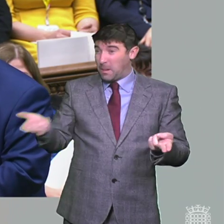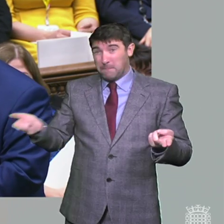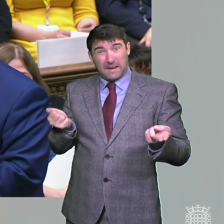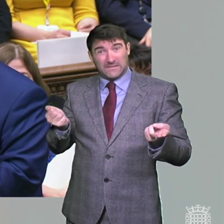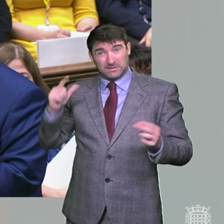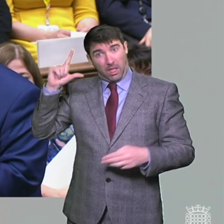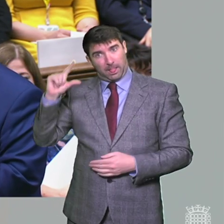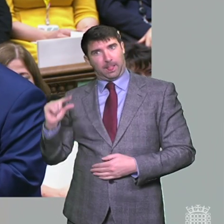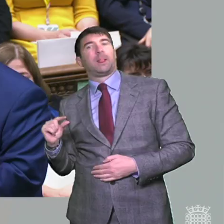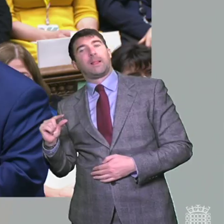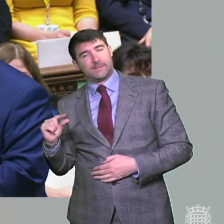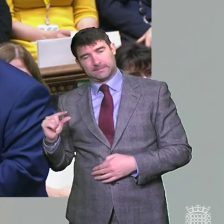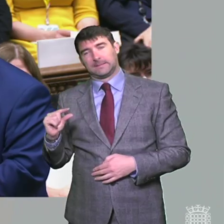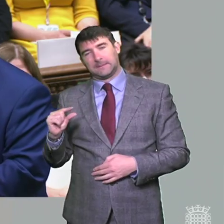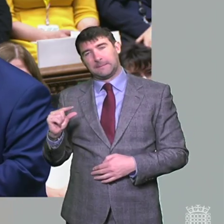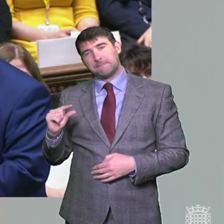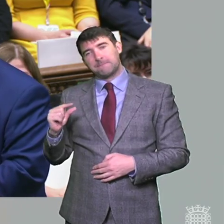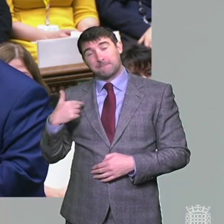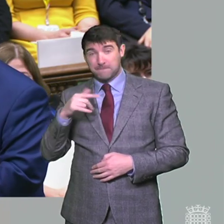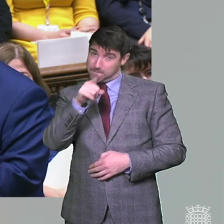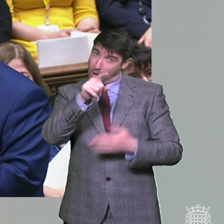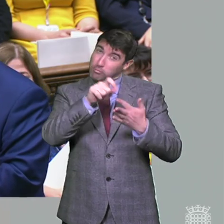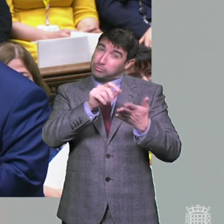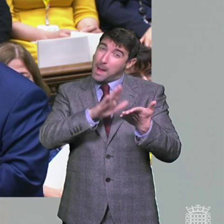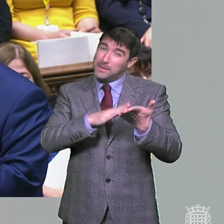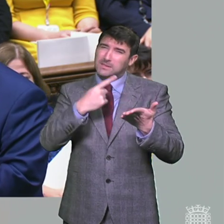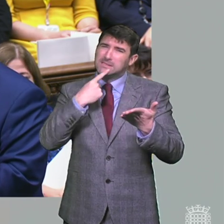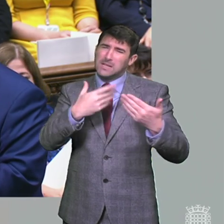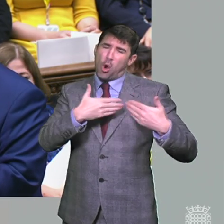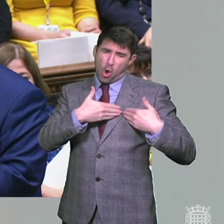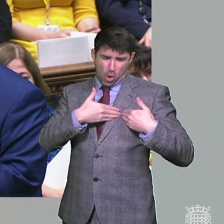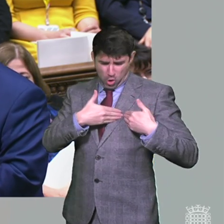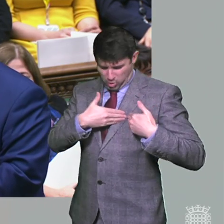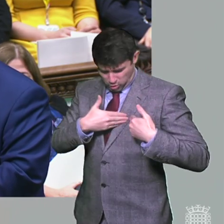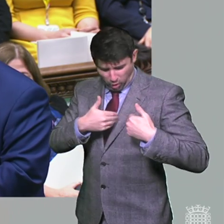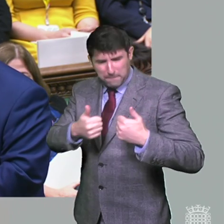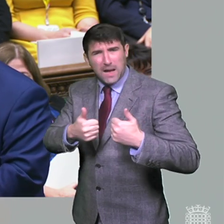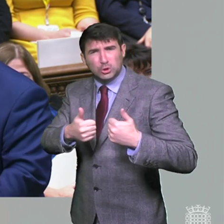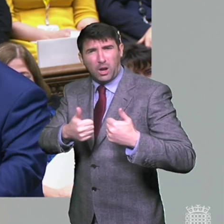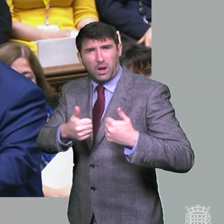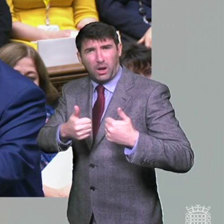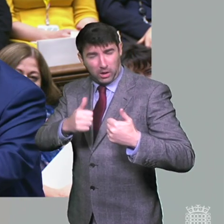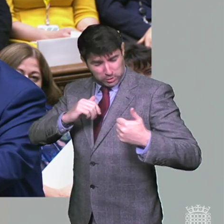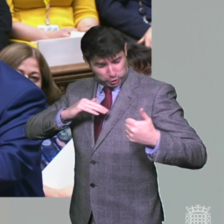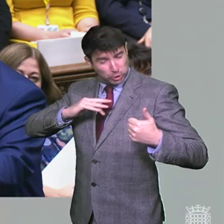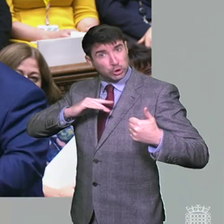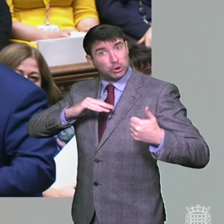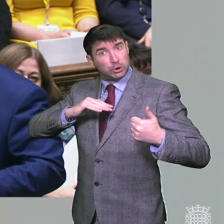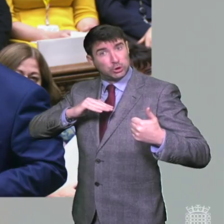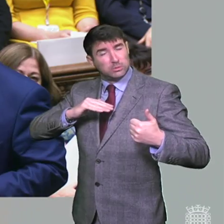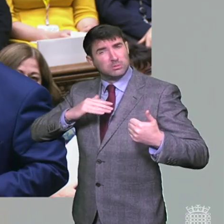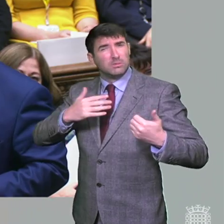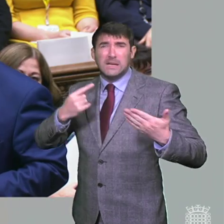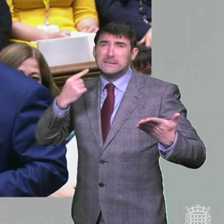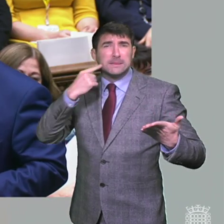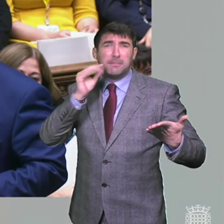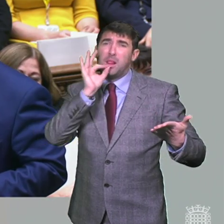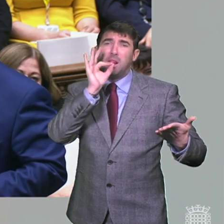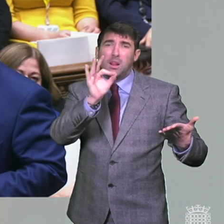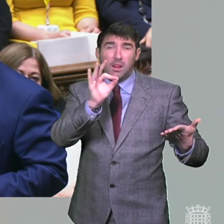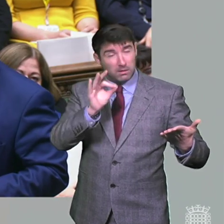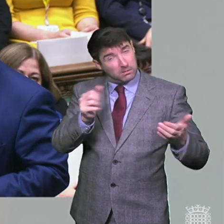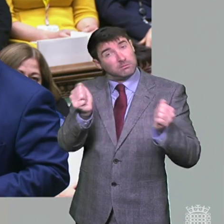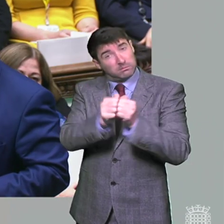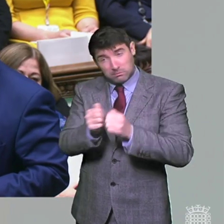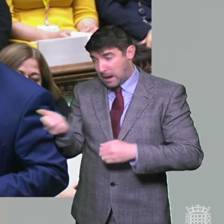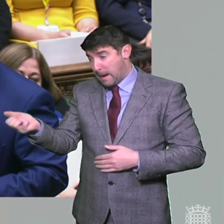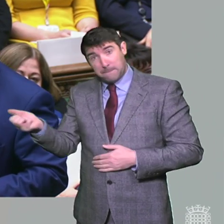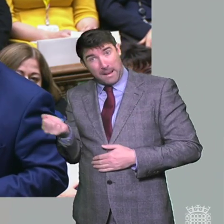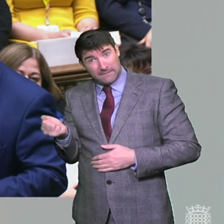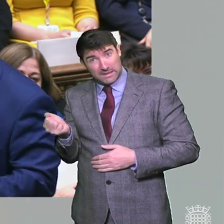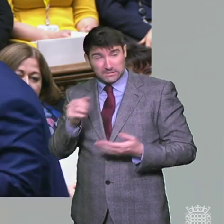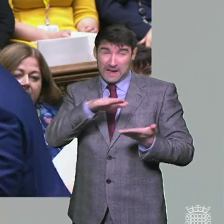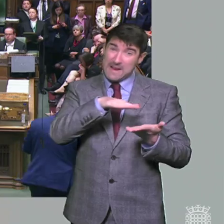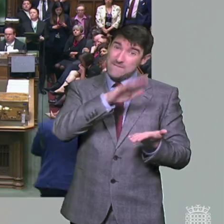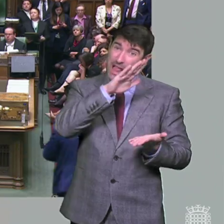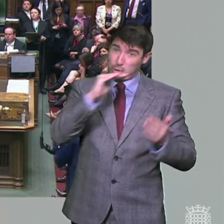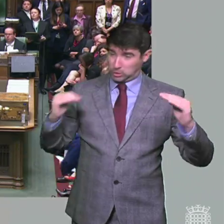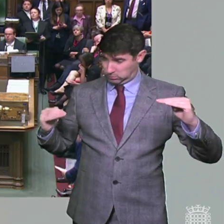If people are to trust the new Prime Minister’s words about compassion, will he reassure people today and guarantee that benefits will rise in line with inflation in his upcoming Budget?